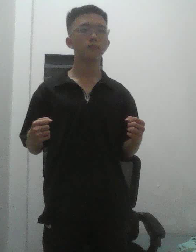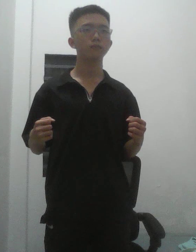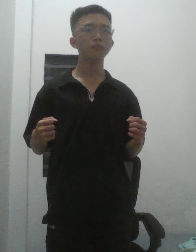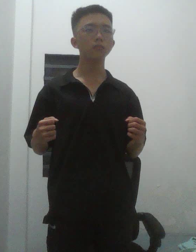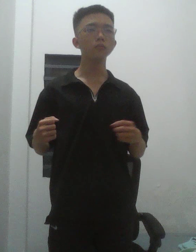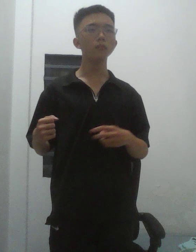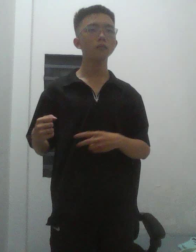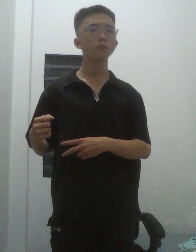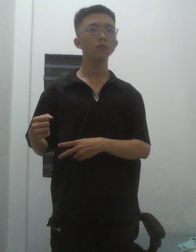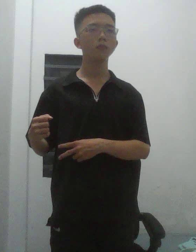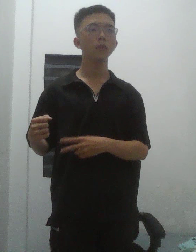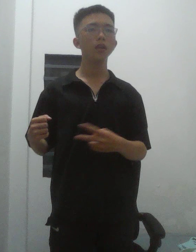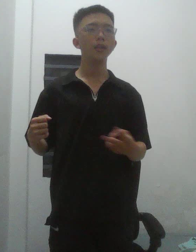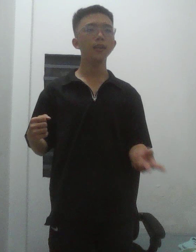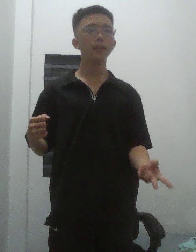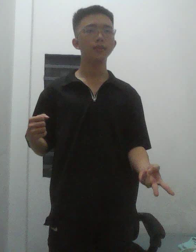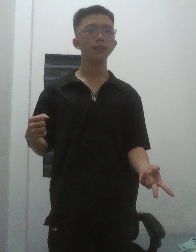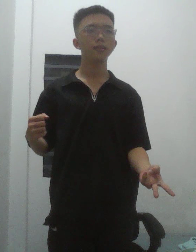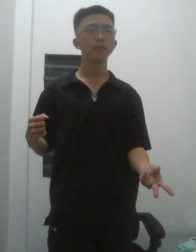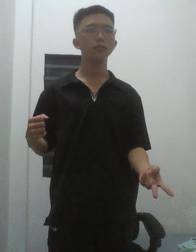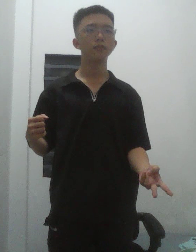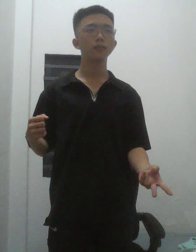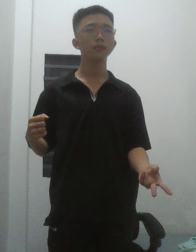it